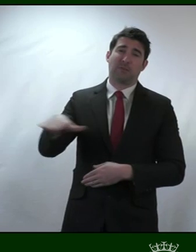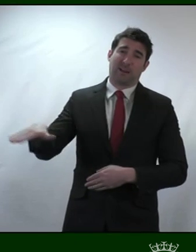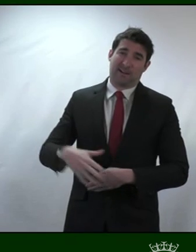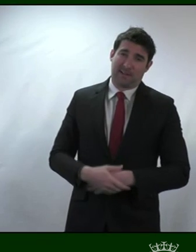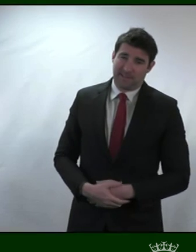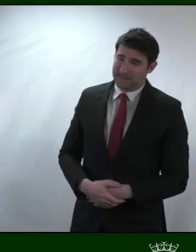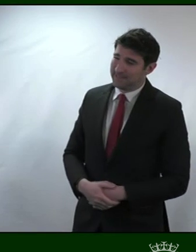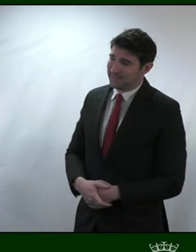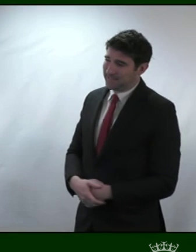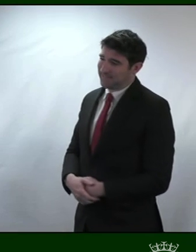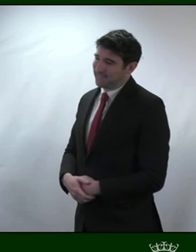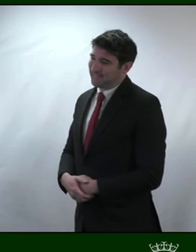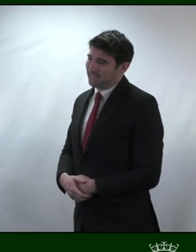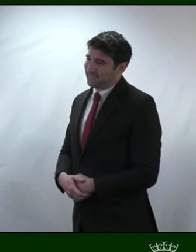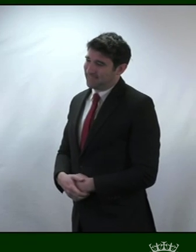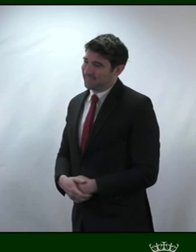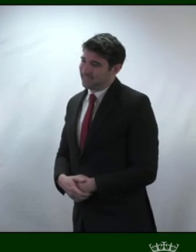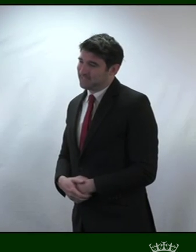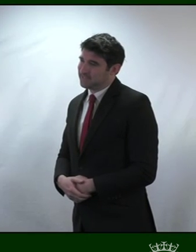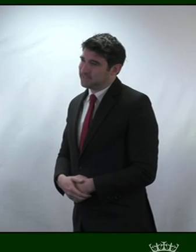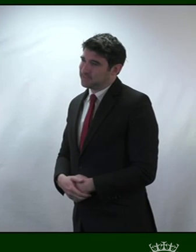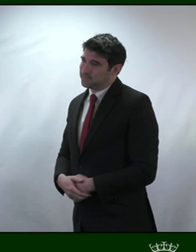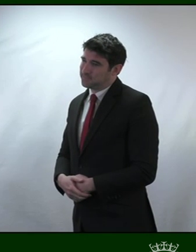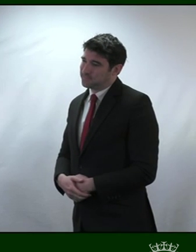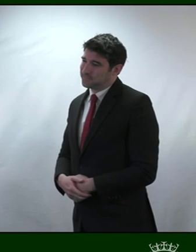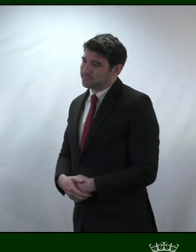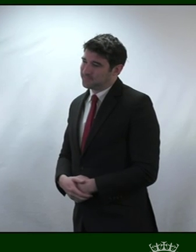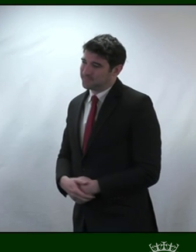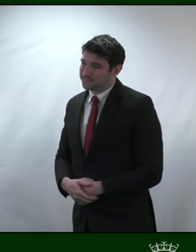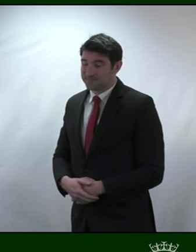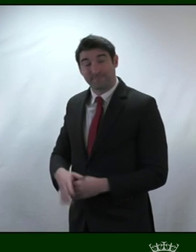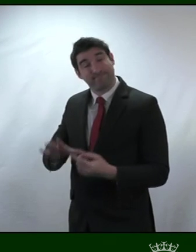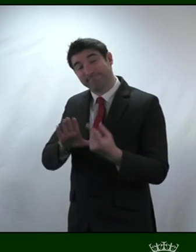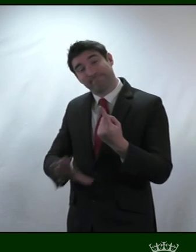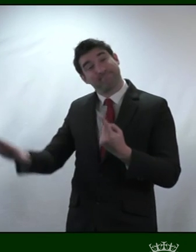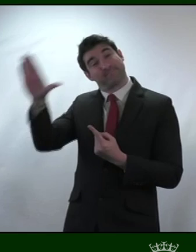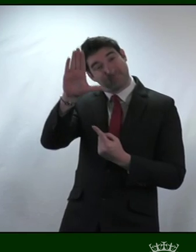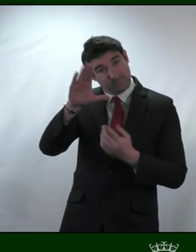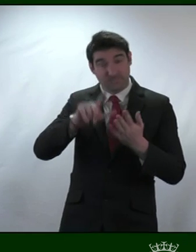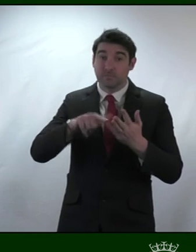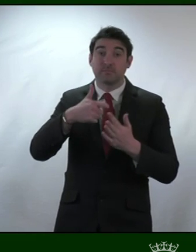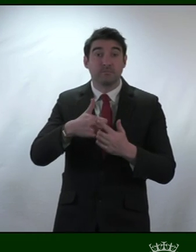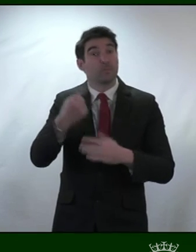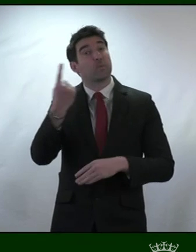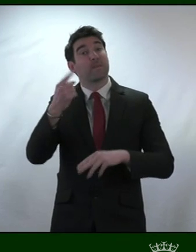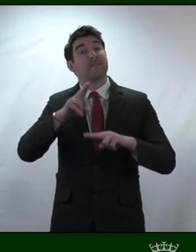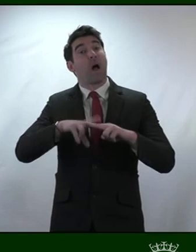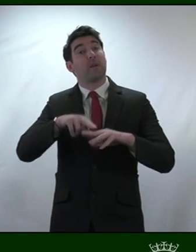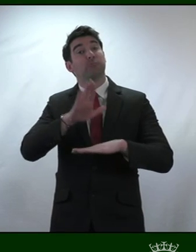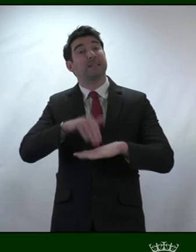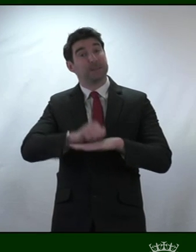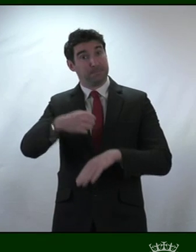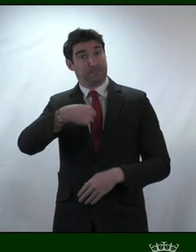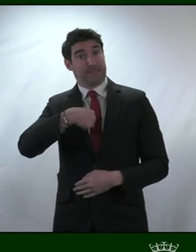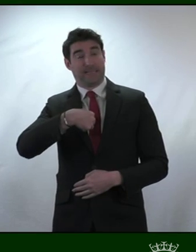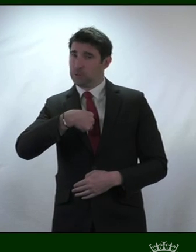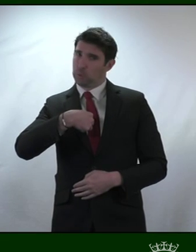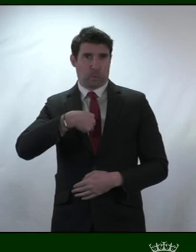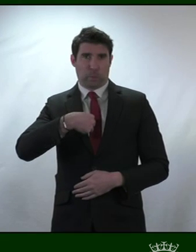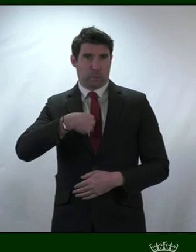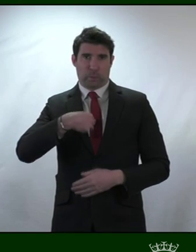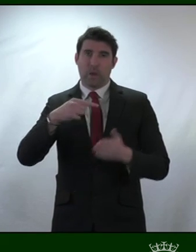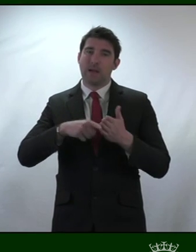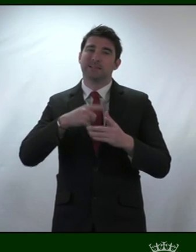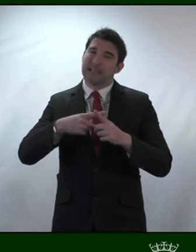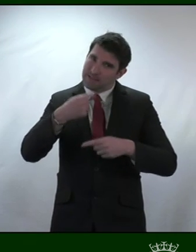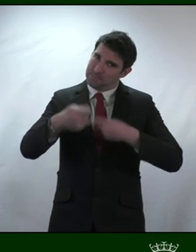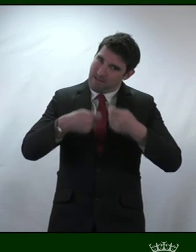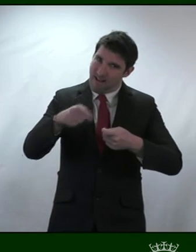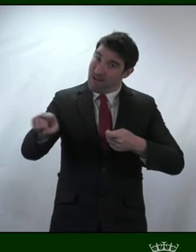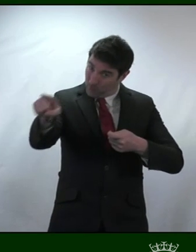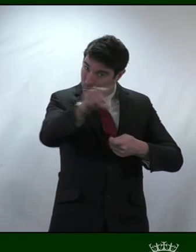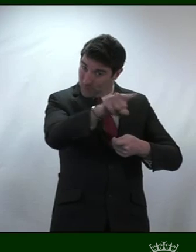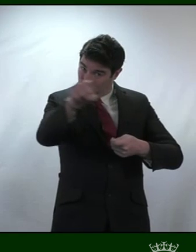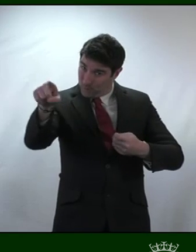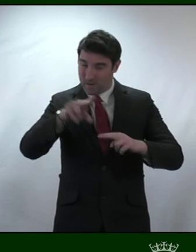Mr Speaker, the whole of the country and the taxpayers of this country play that role; it is our job to make sure that we spend the money sensibly, and that is what we were doing.